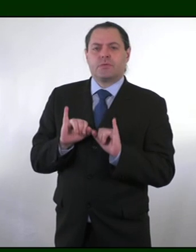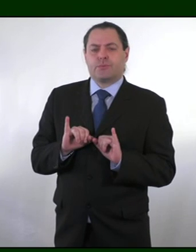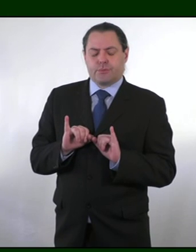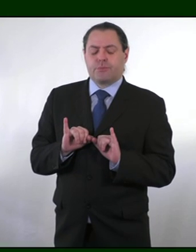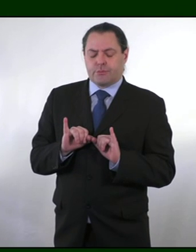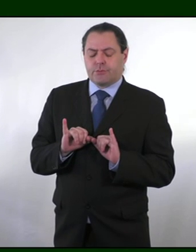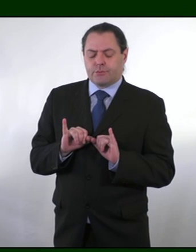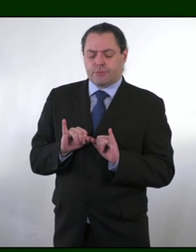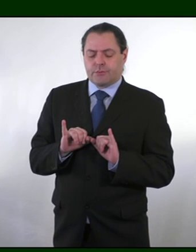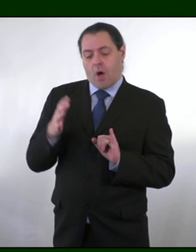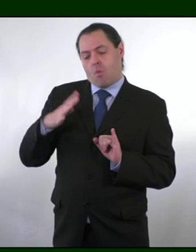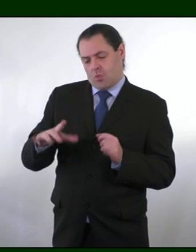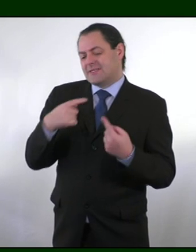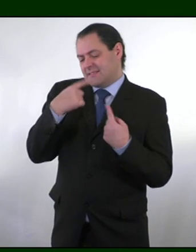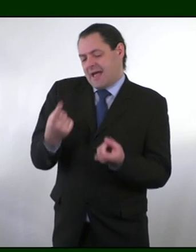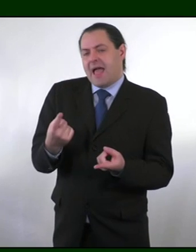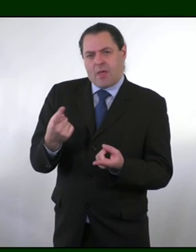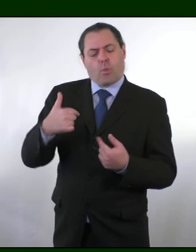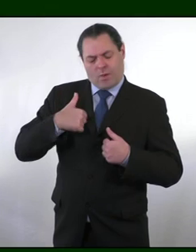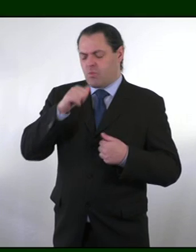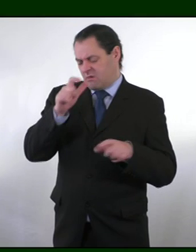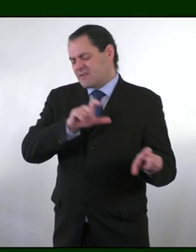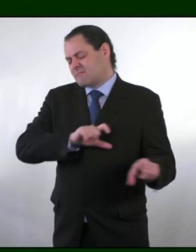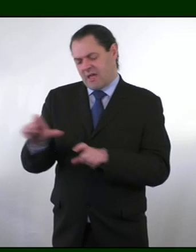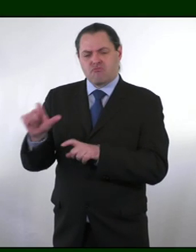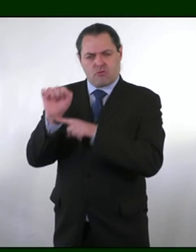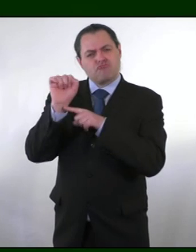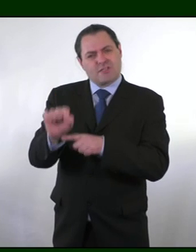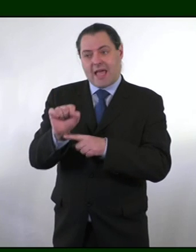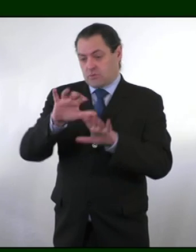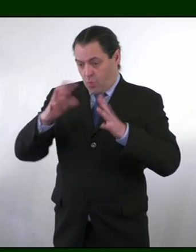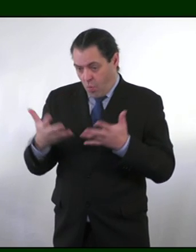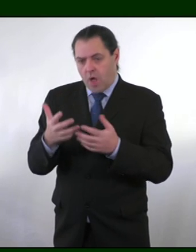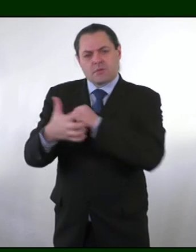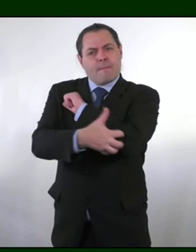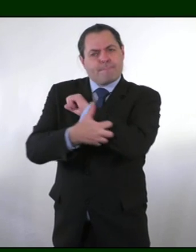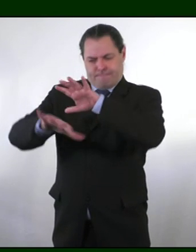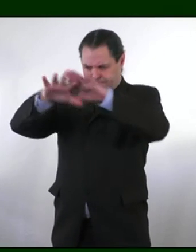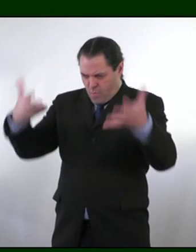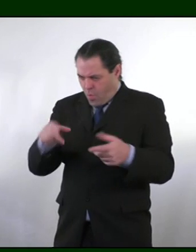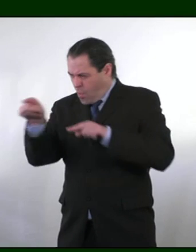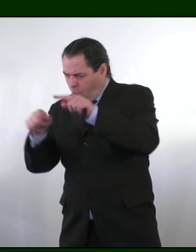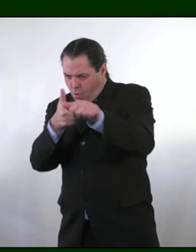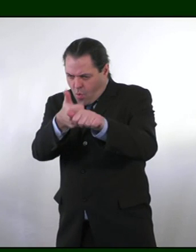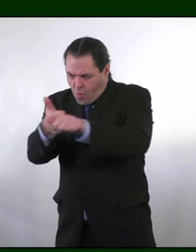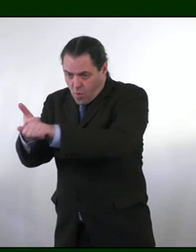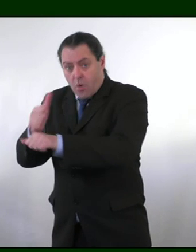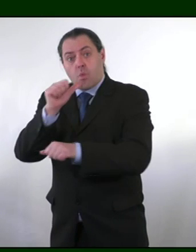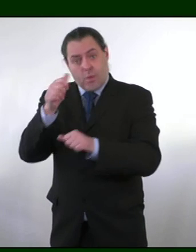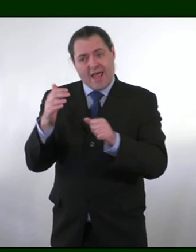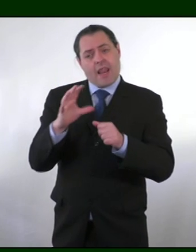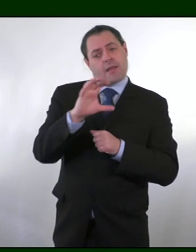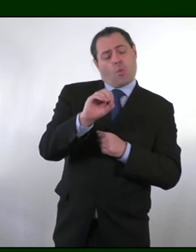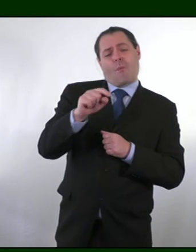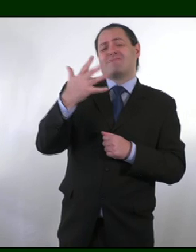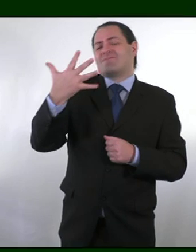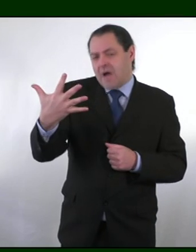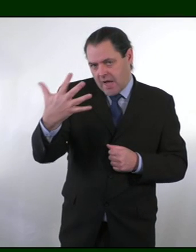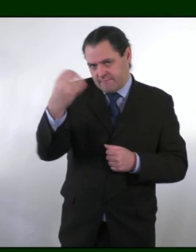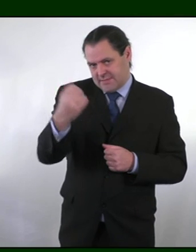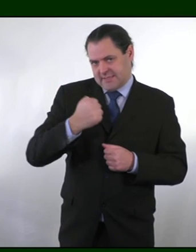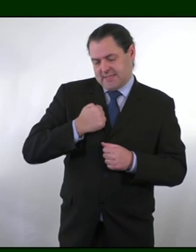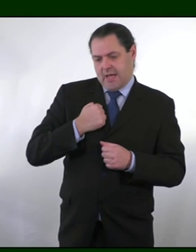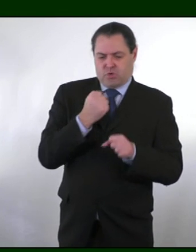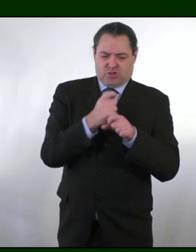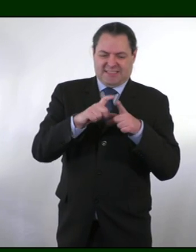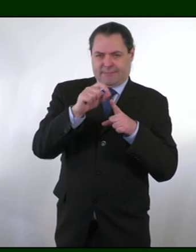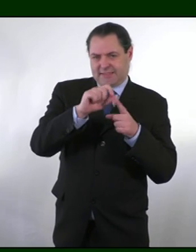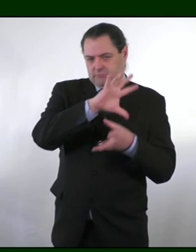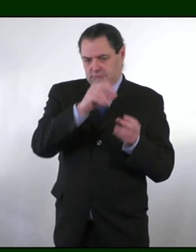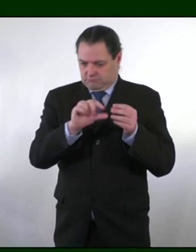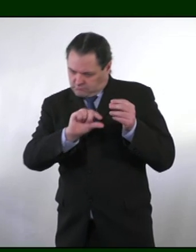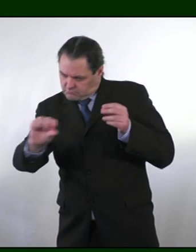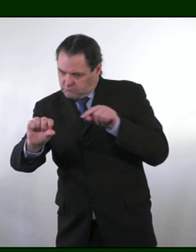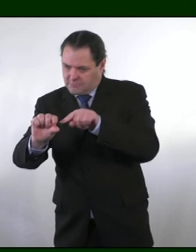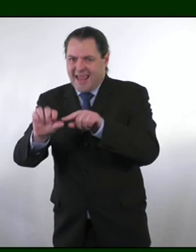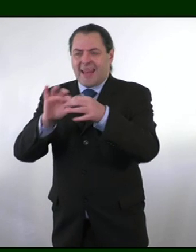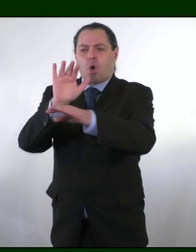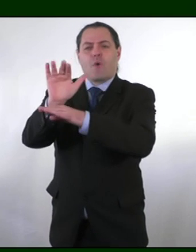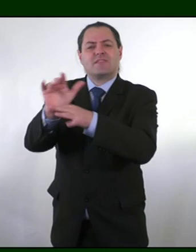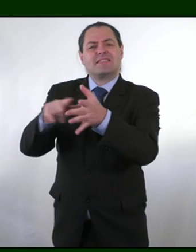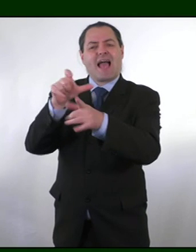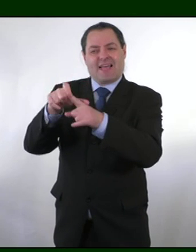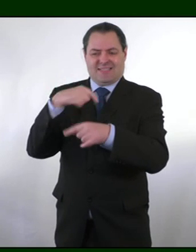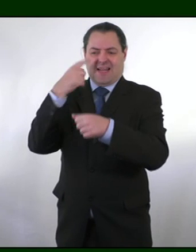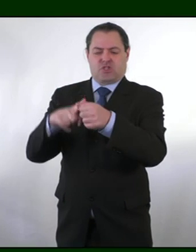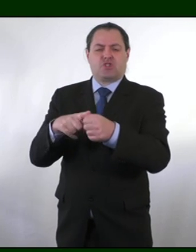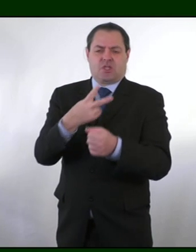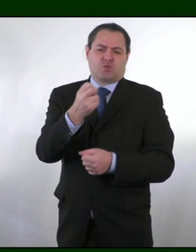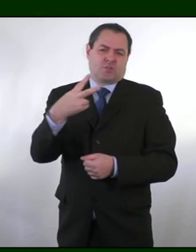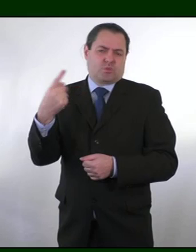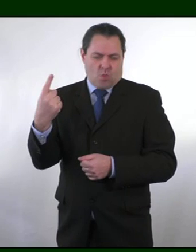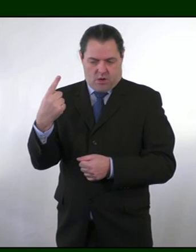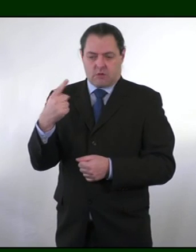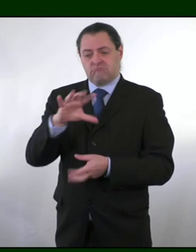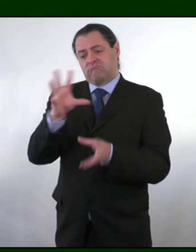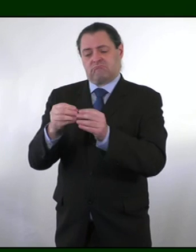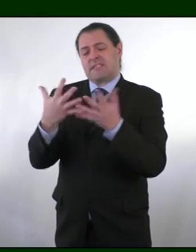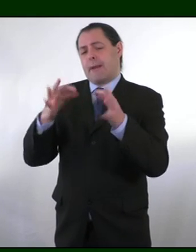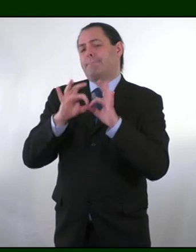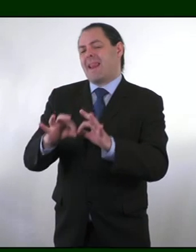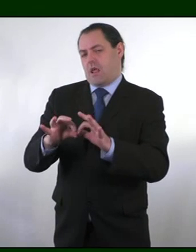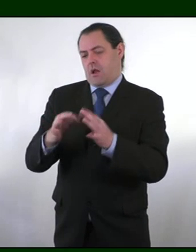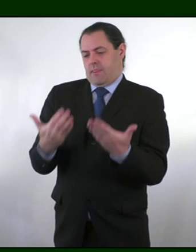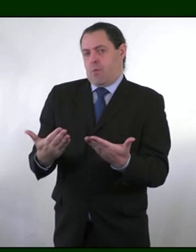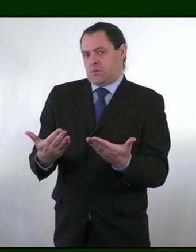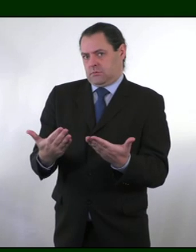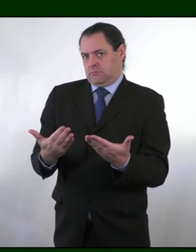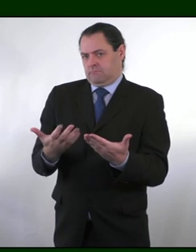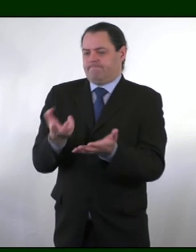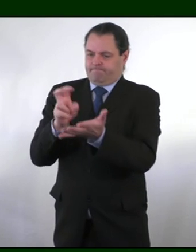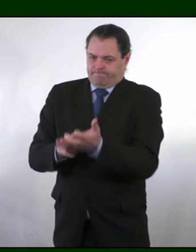I want to reassure the House that we will continue to protect the world’s poorest, spending the equivalent of 0.5% of our national income on overseas aid in 2021, allocating £10 billion at this spending review.